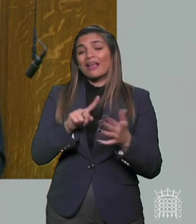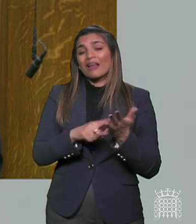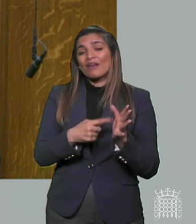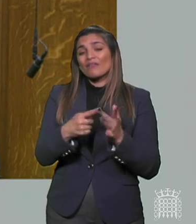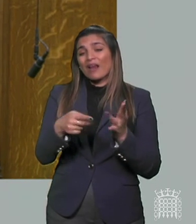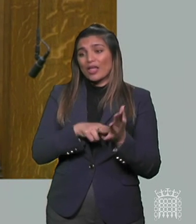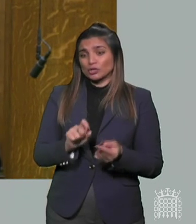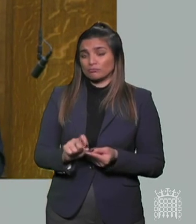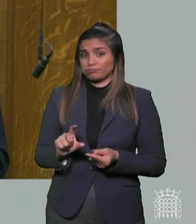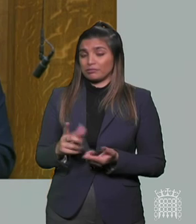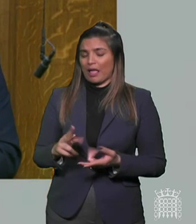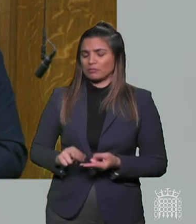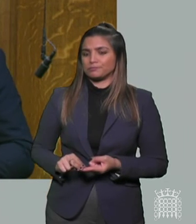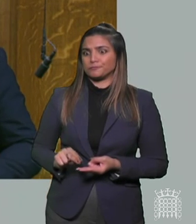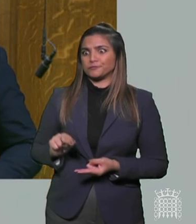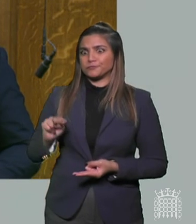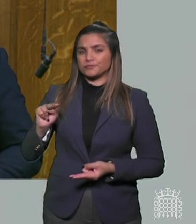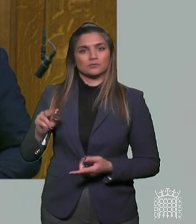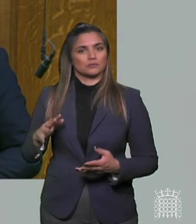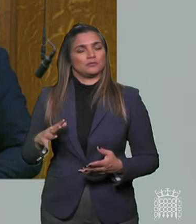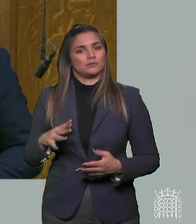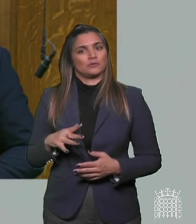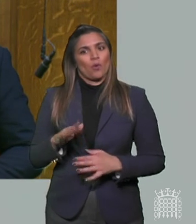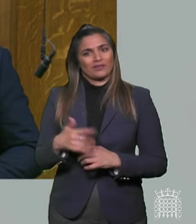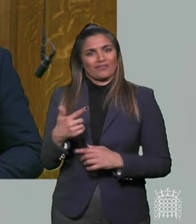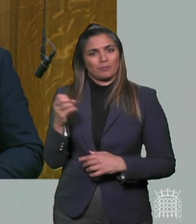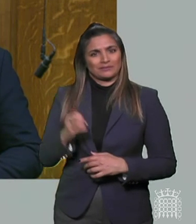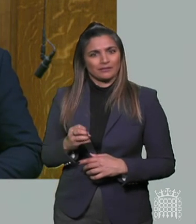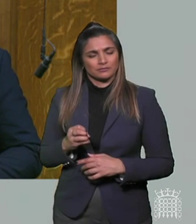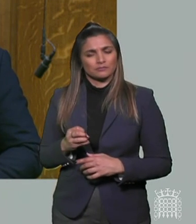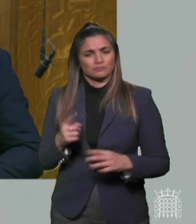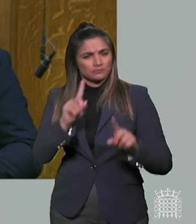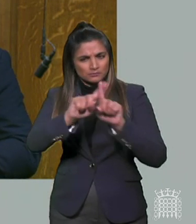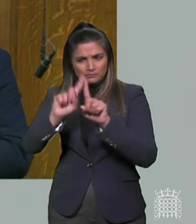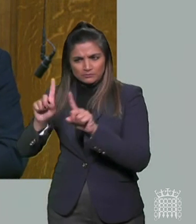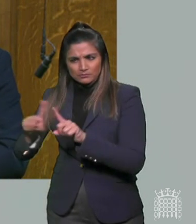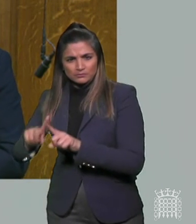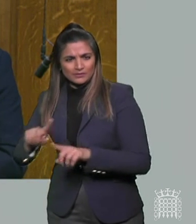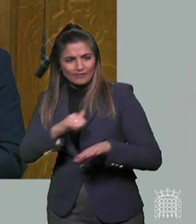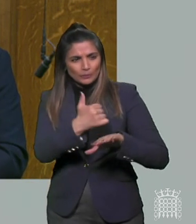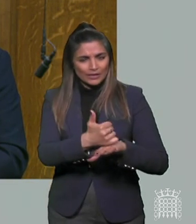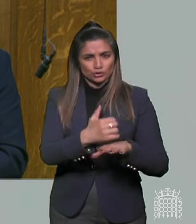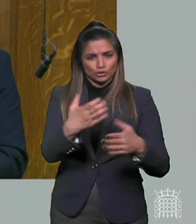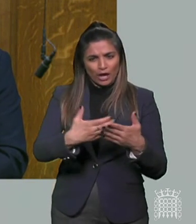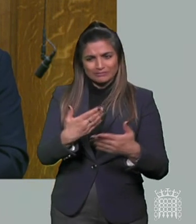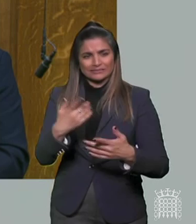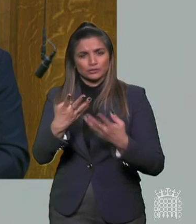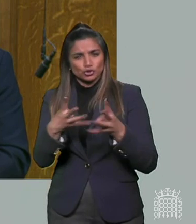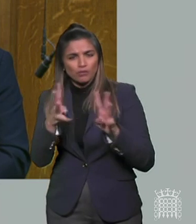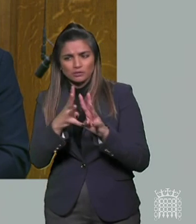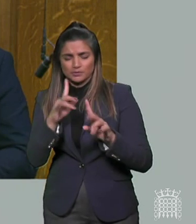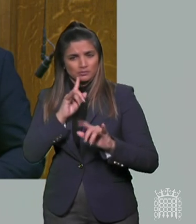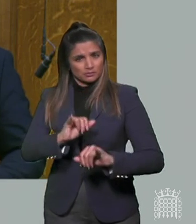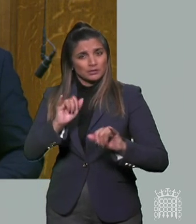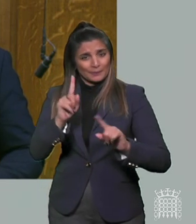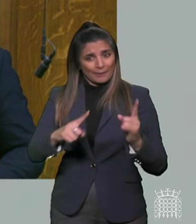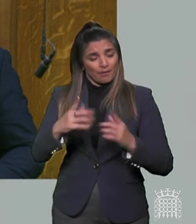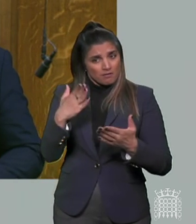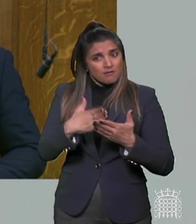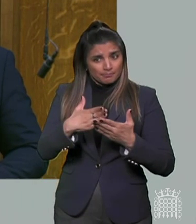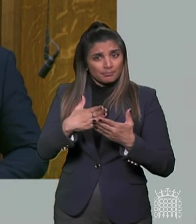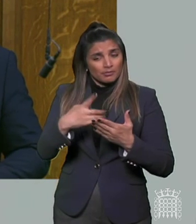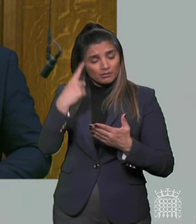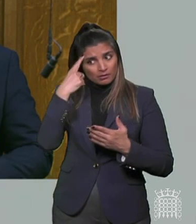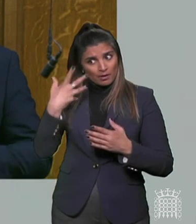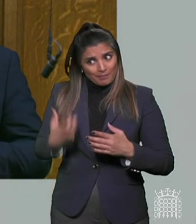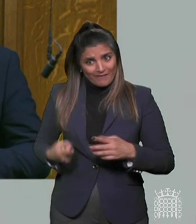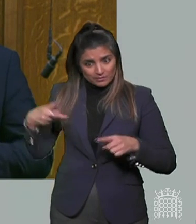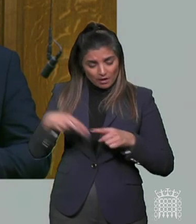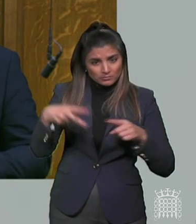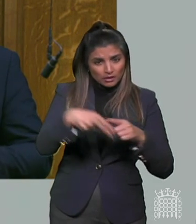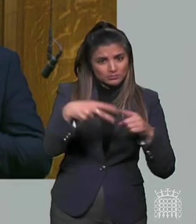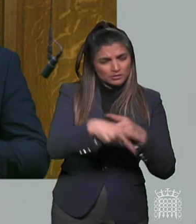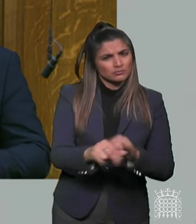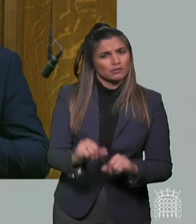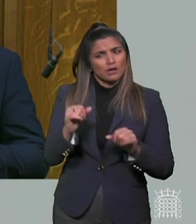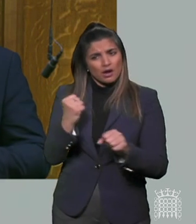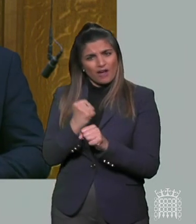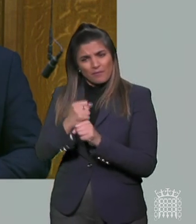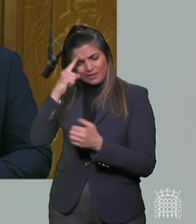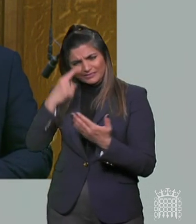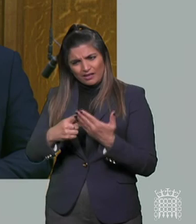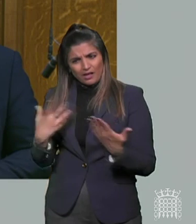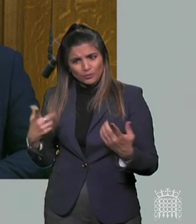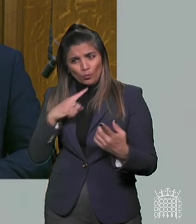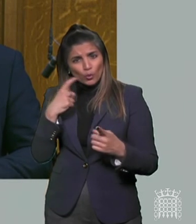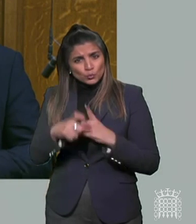The Joseph Rowntree Foundation, the Trussell Trust and many other organisations have highlighted the real jeopardy that millions of people now face from a real-terms cut in the level of benefits, for which other measures from the Government simply do not compensate.